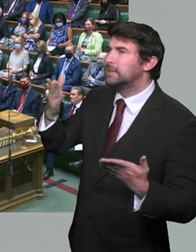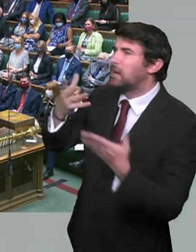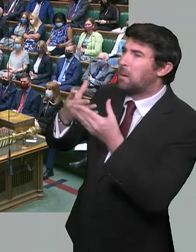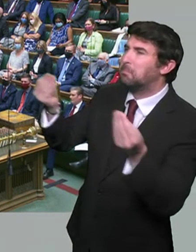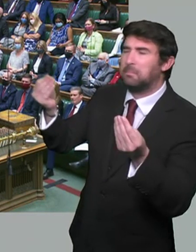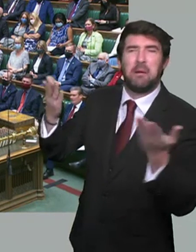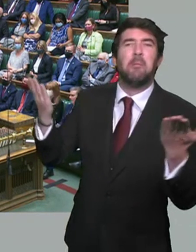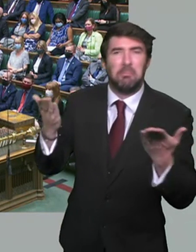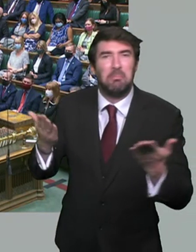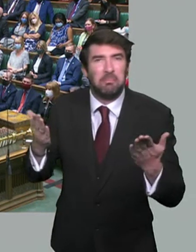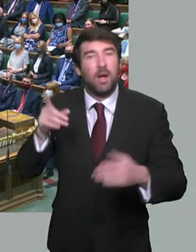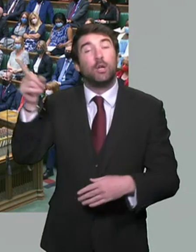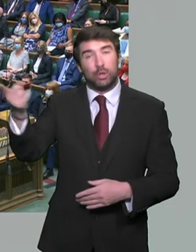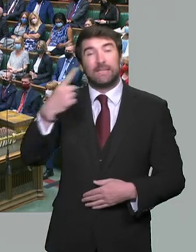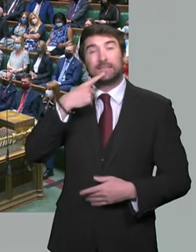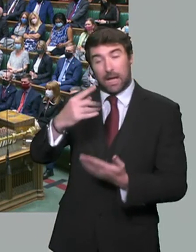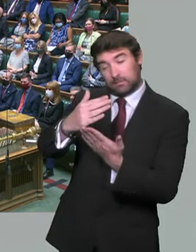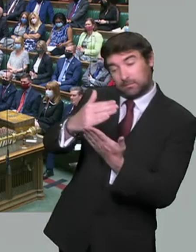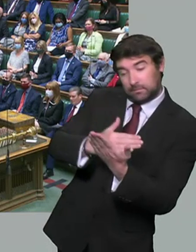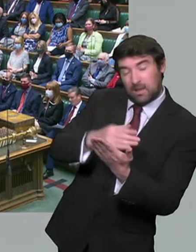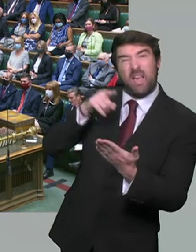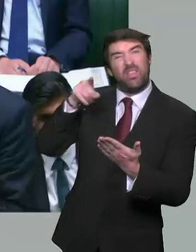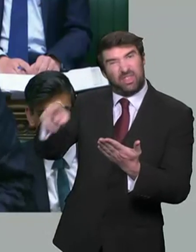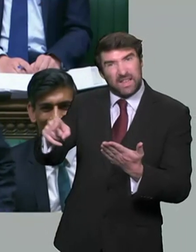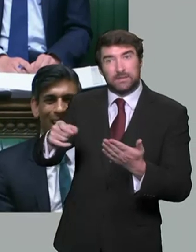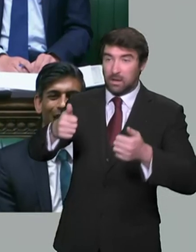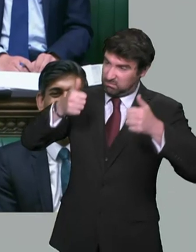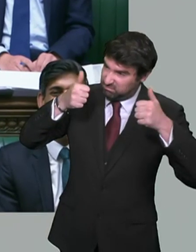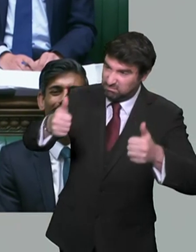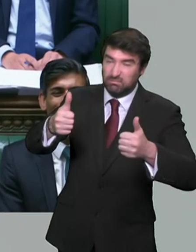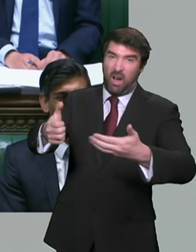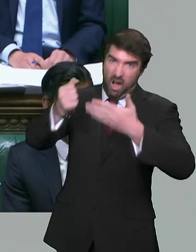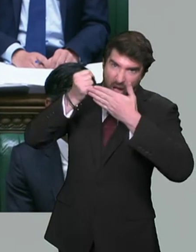She said that this was to be the country’s “Beveridge moment”.